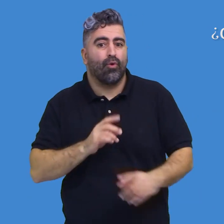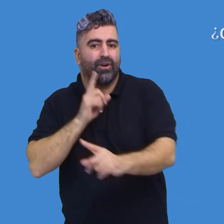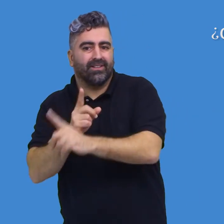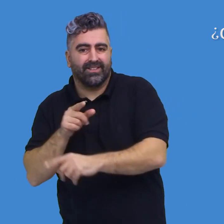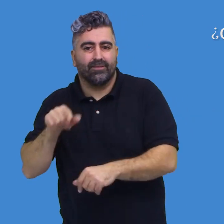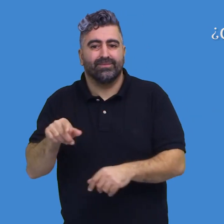contra